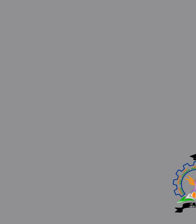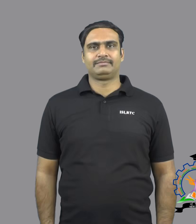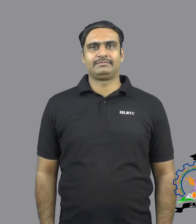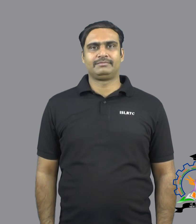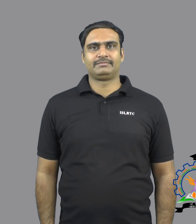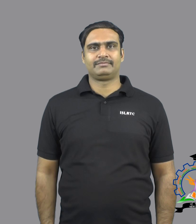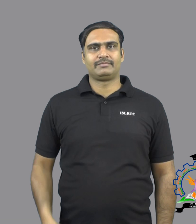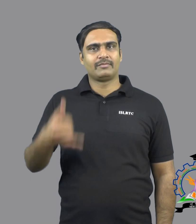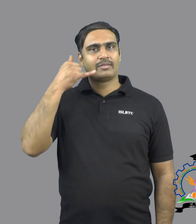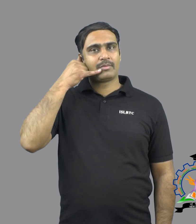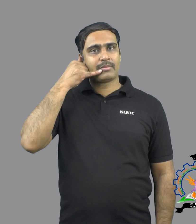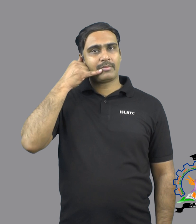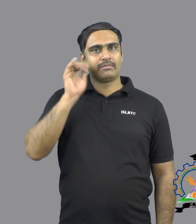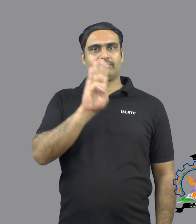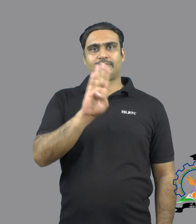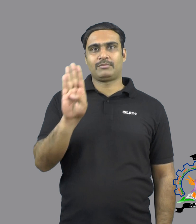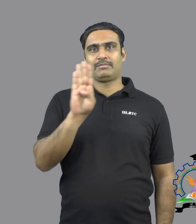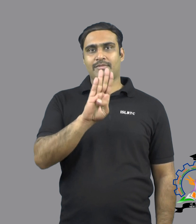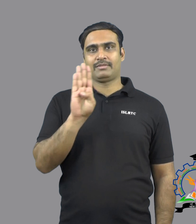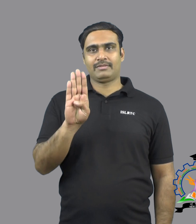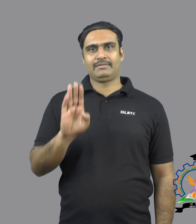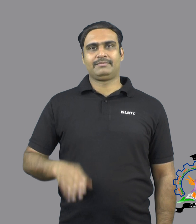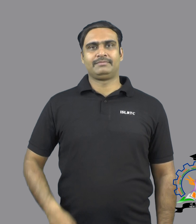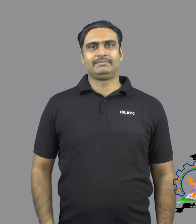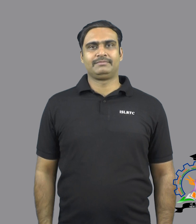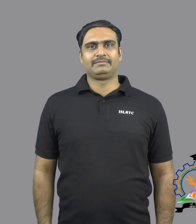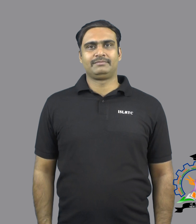BlackBerry